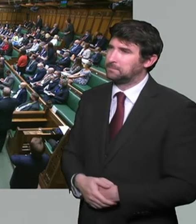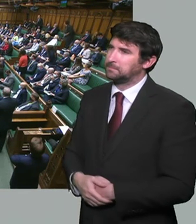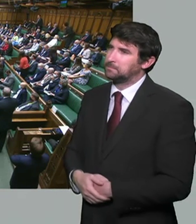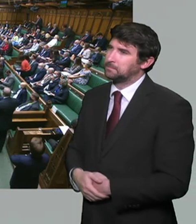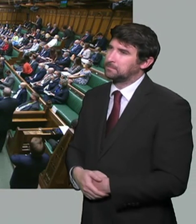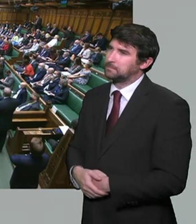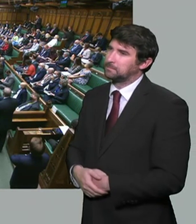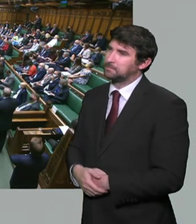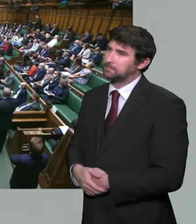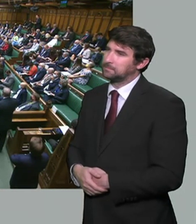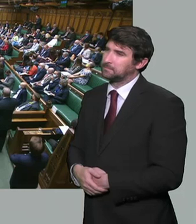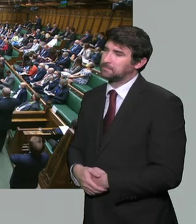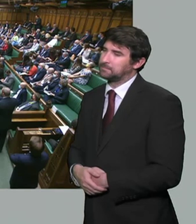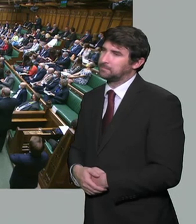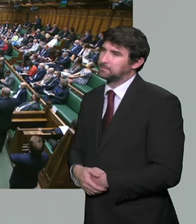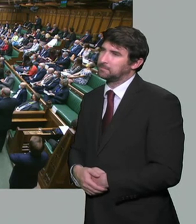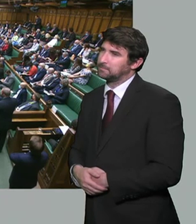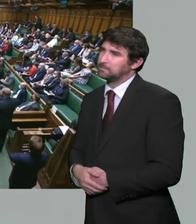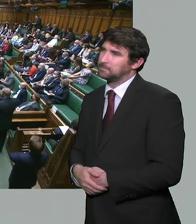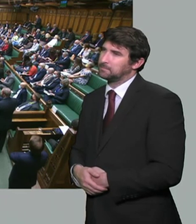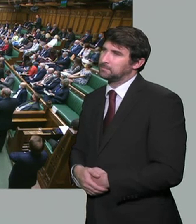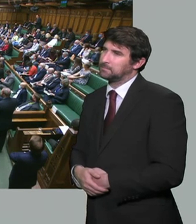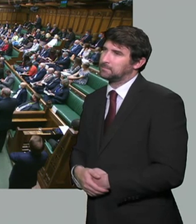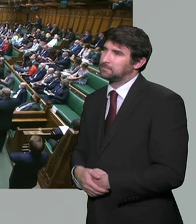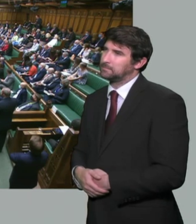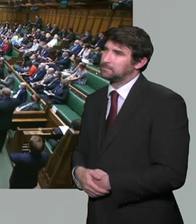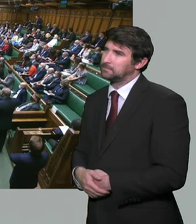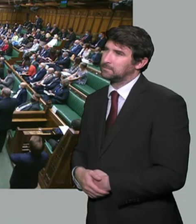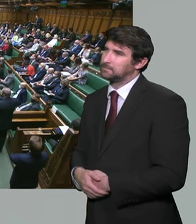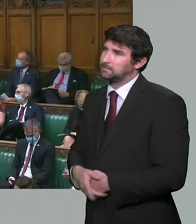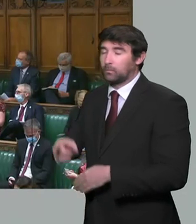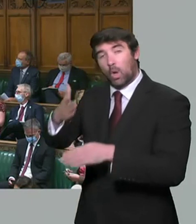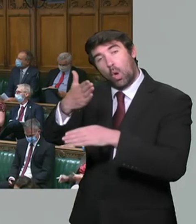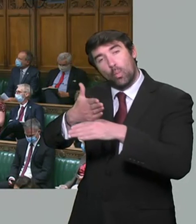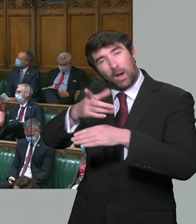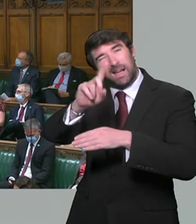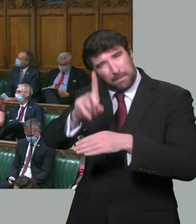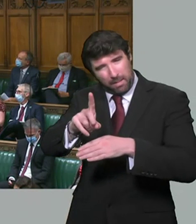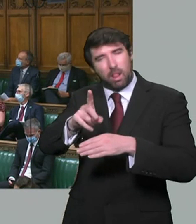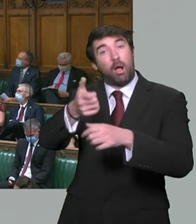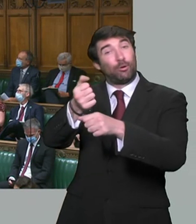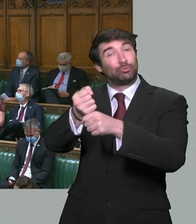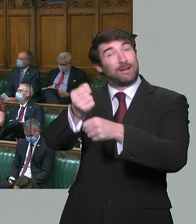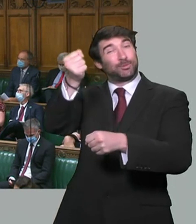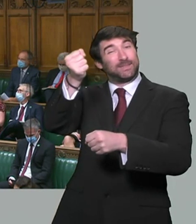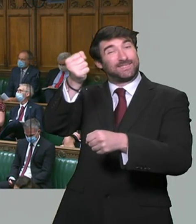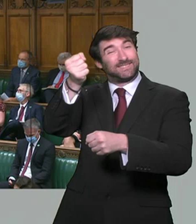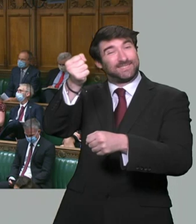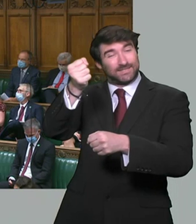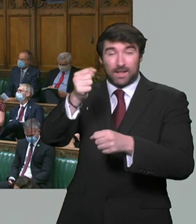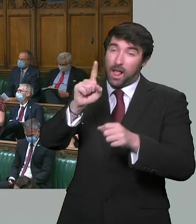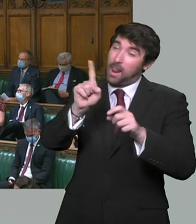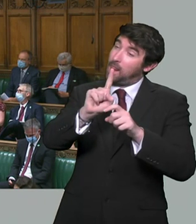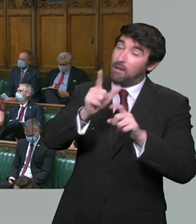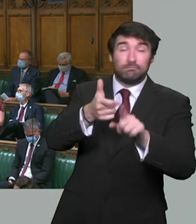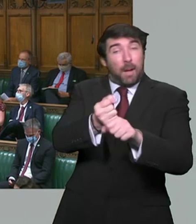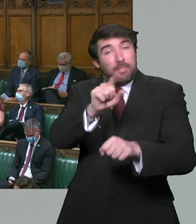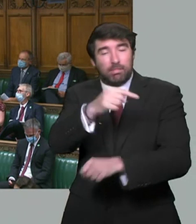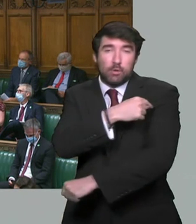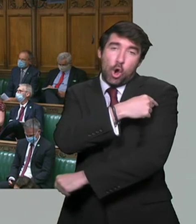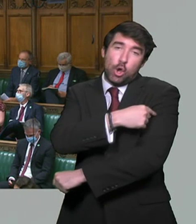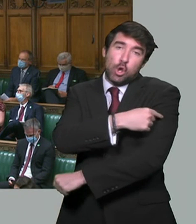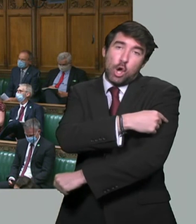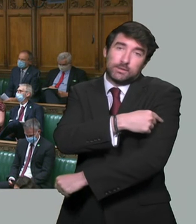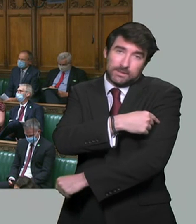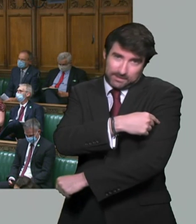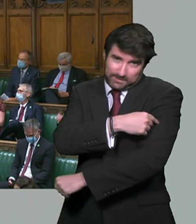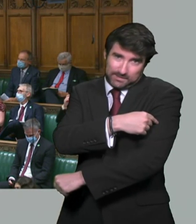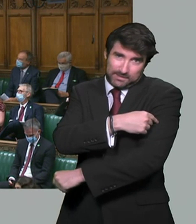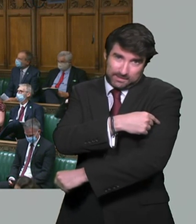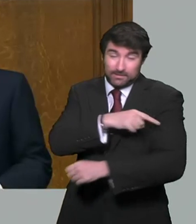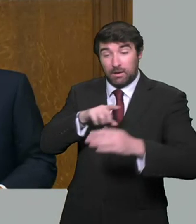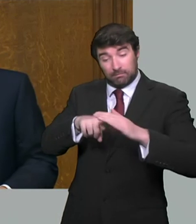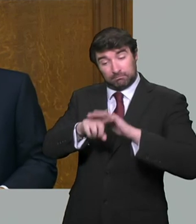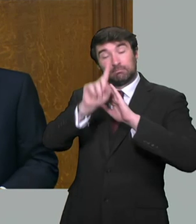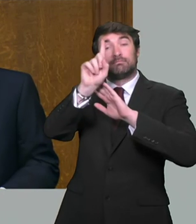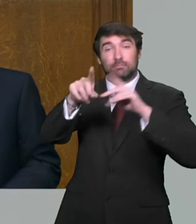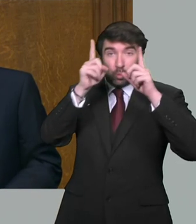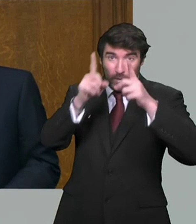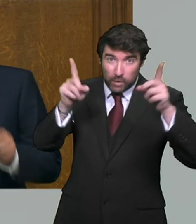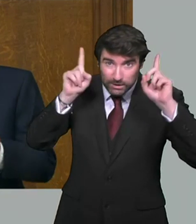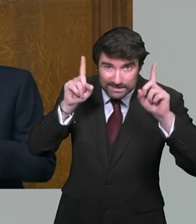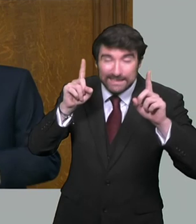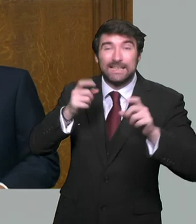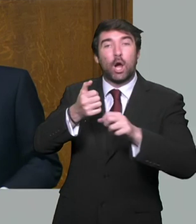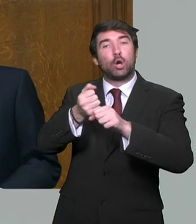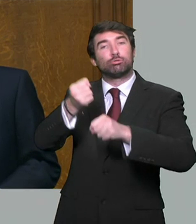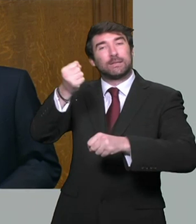A working graduate who earns the average wage or under, such as a newly qualified nurse, will face a marginal tax rate of almost 50% under the plans the Prime Minister is bringing in today.